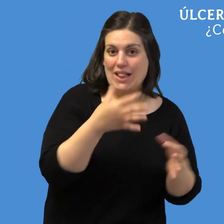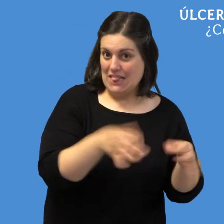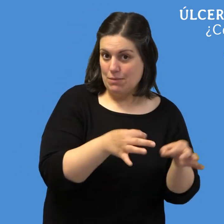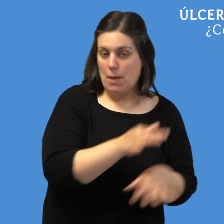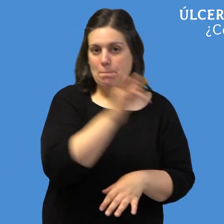normal